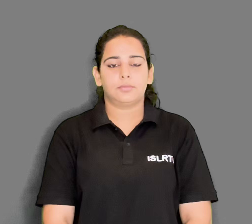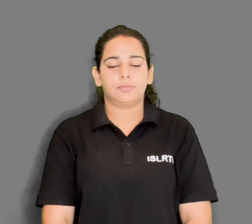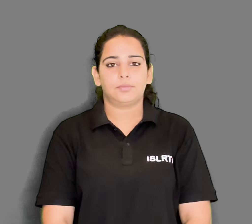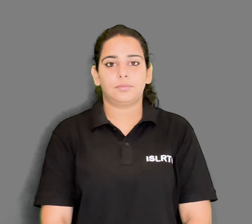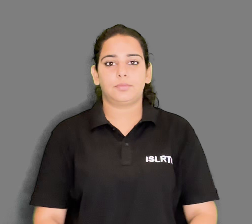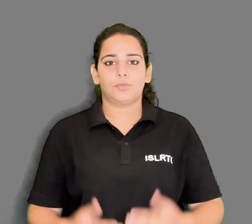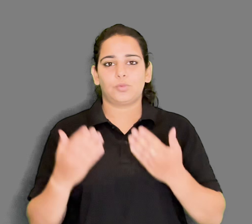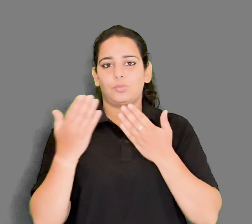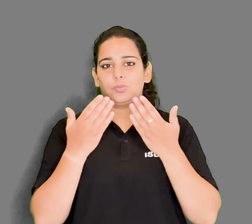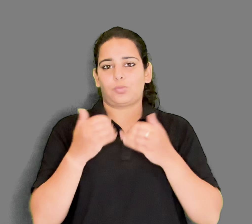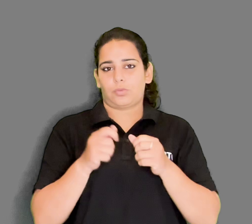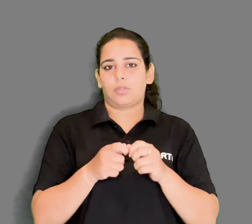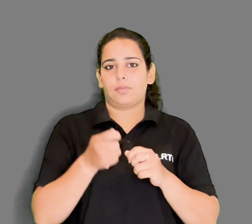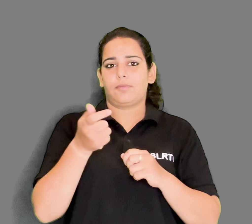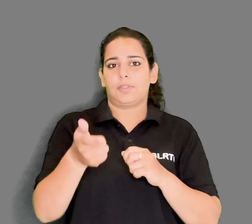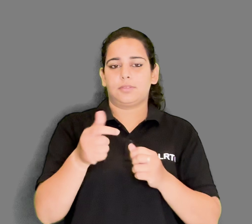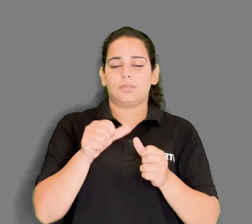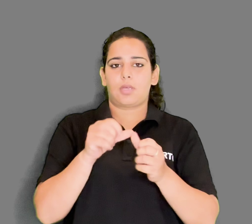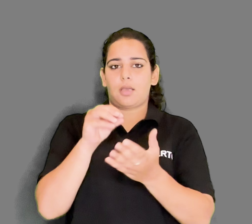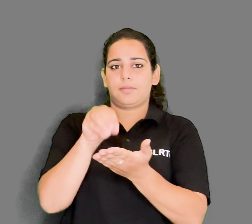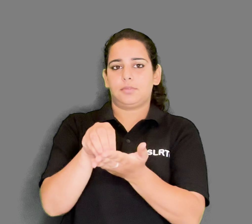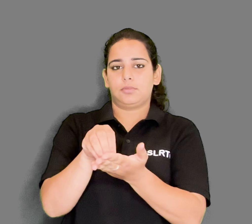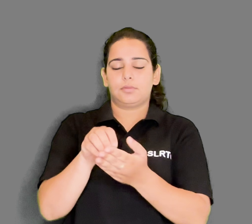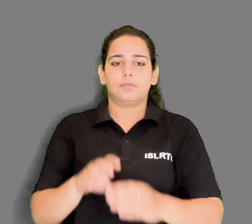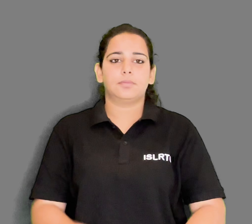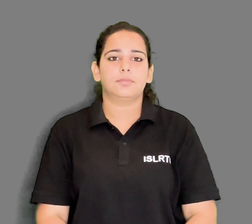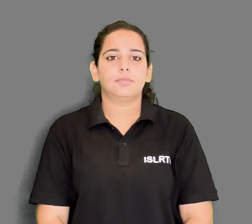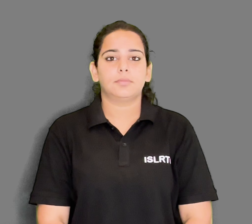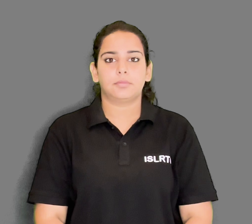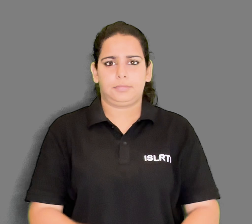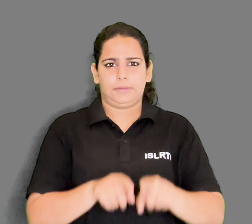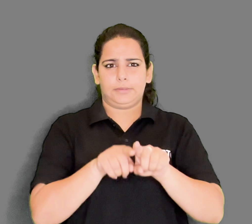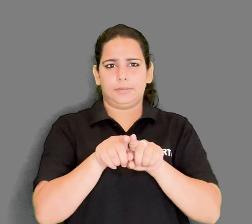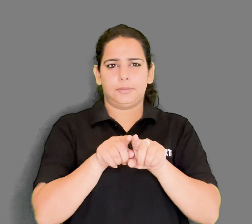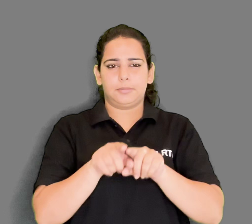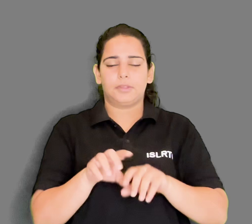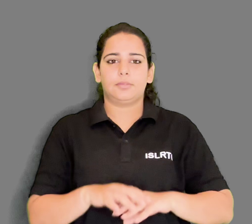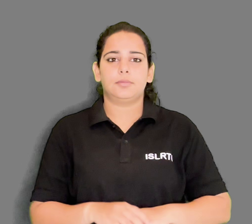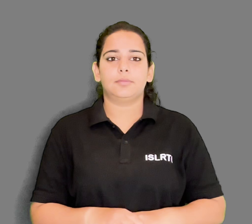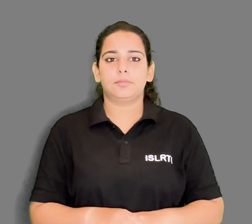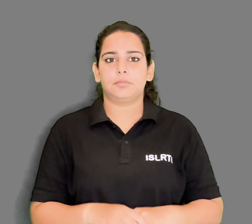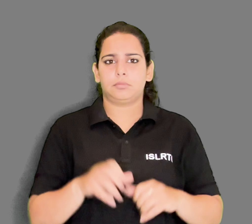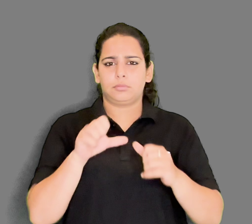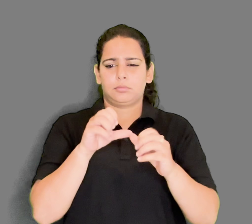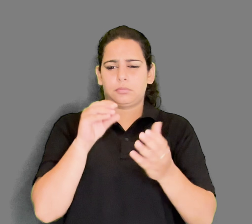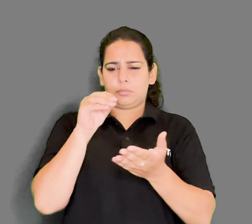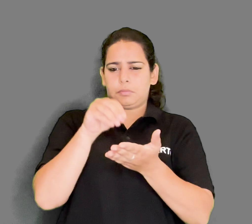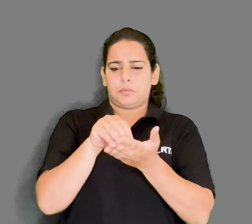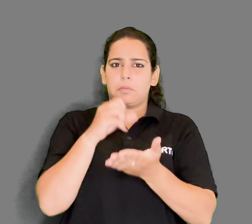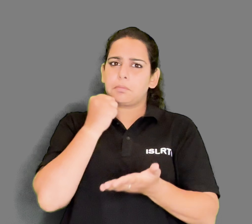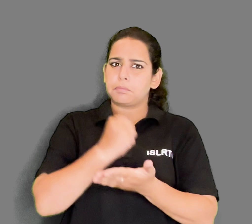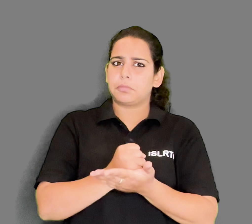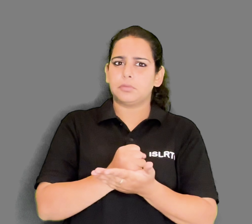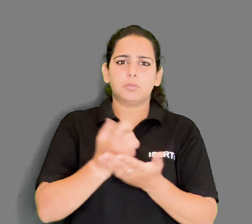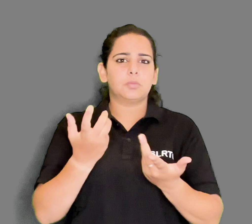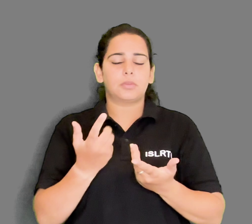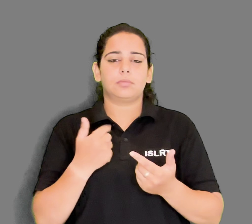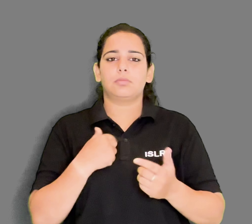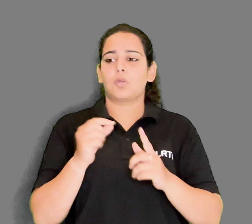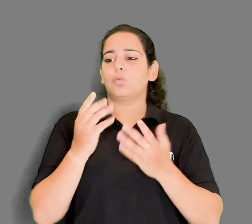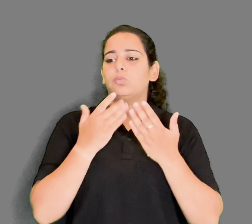Admission A statement acknowledging the